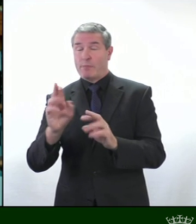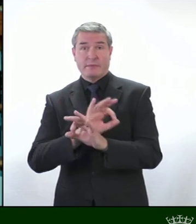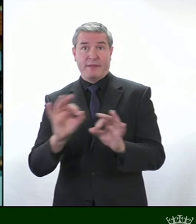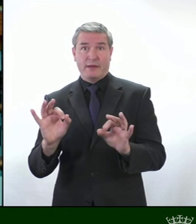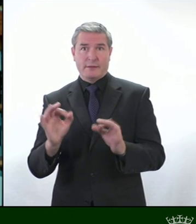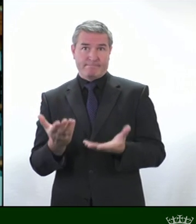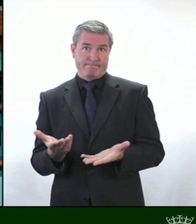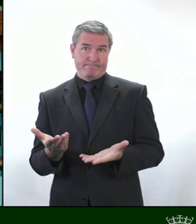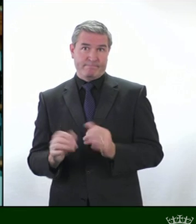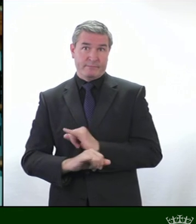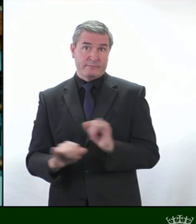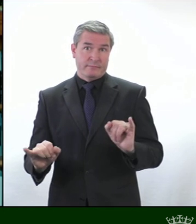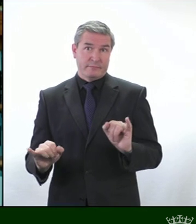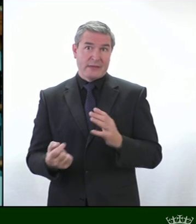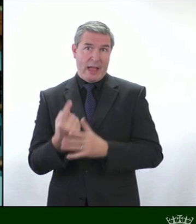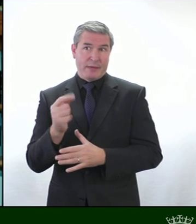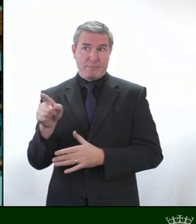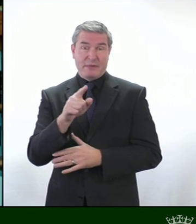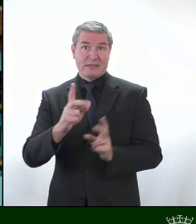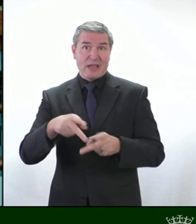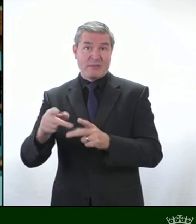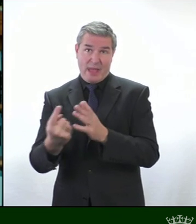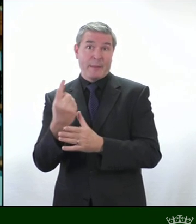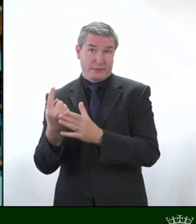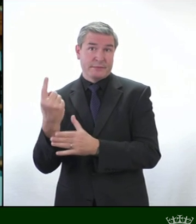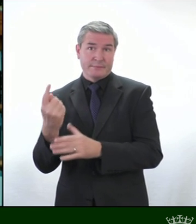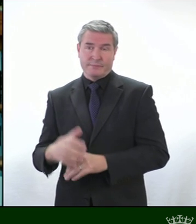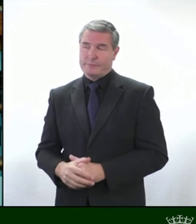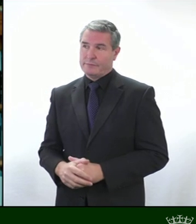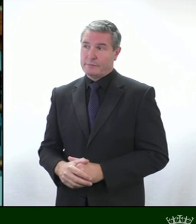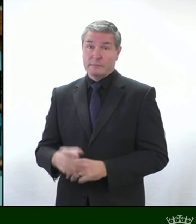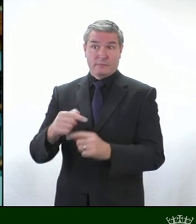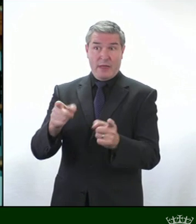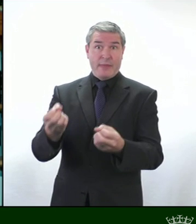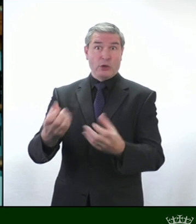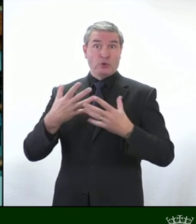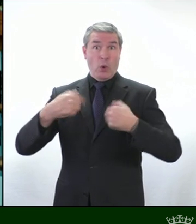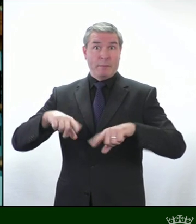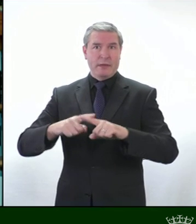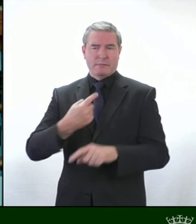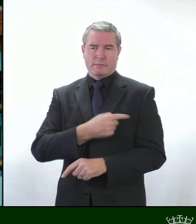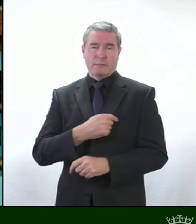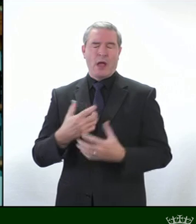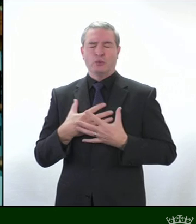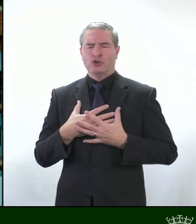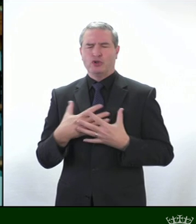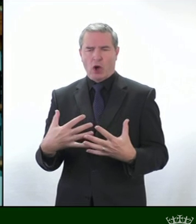It is now, tragically, costing lives. Prime Minister, they told me something genuinely shocking.